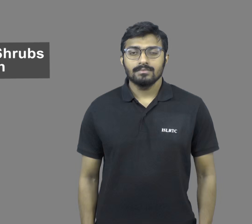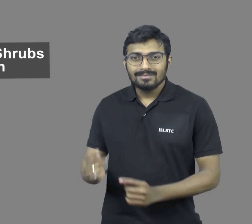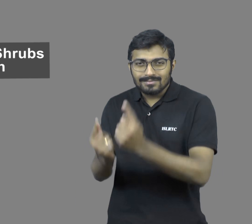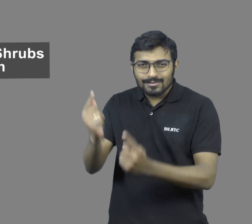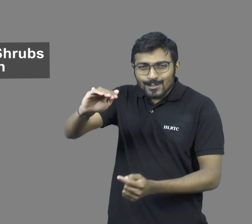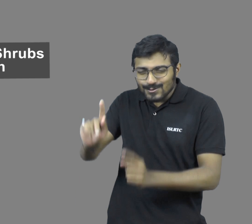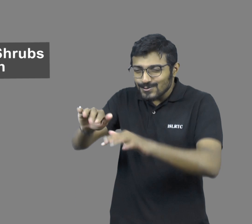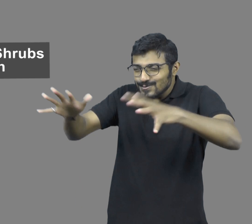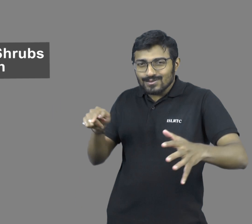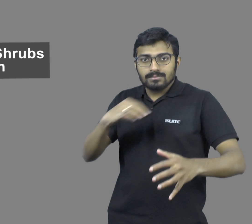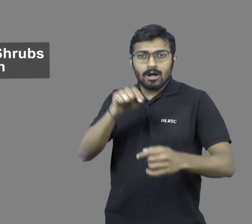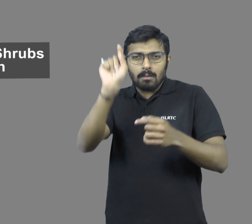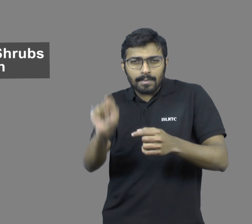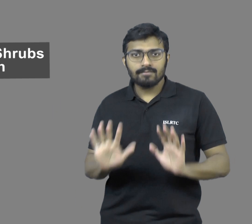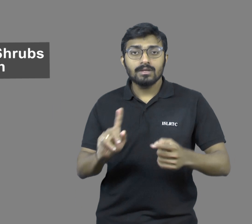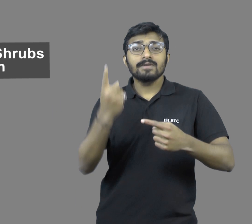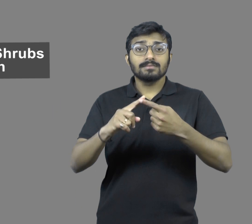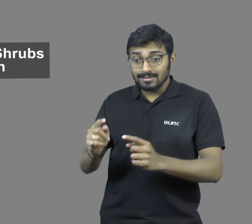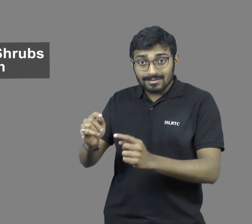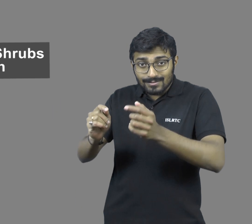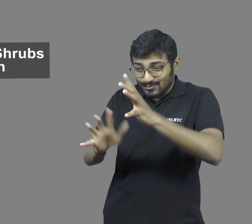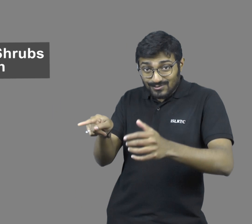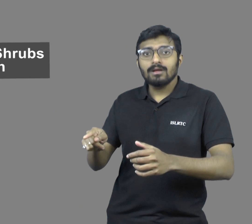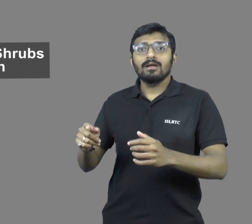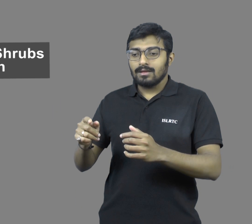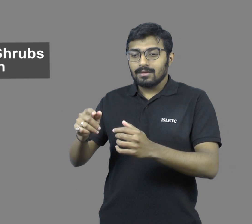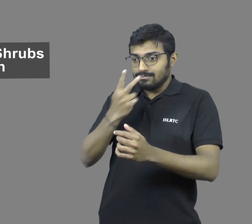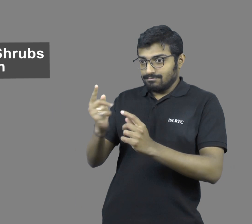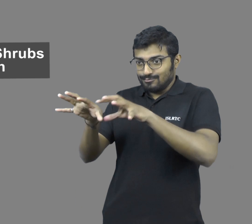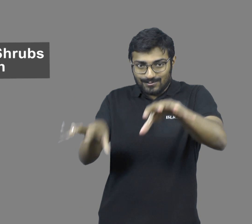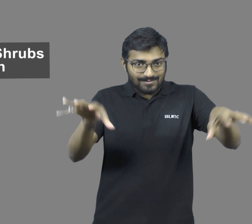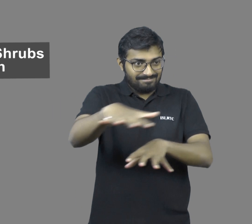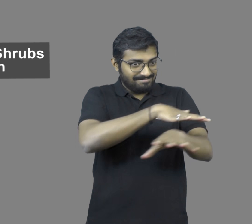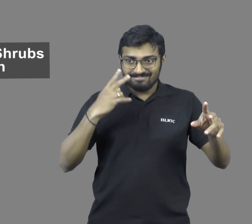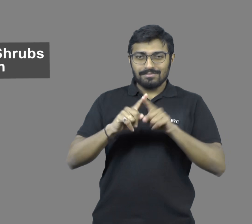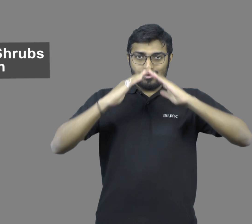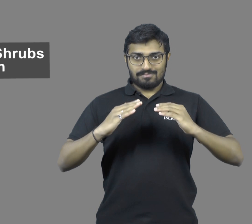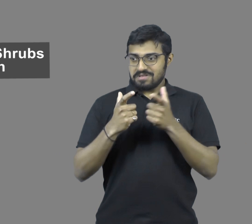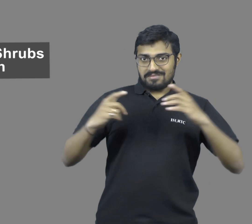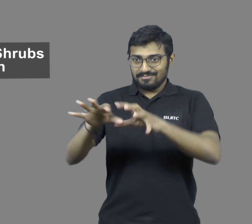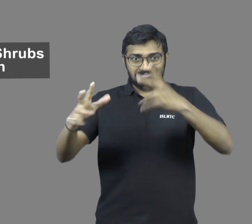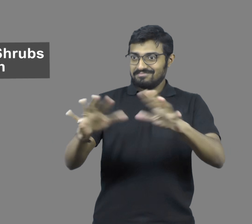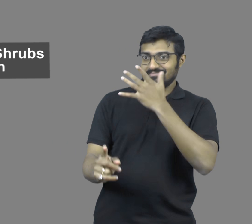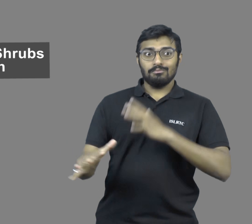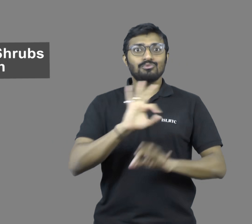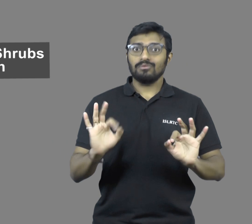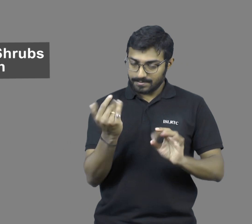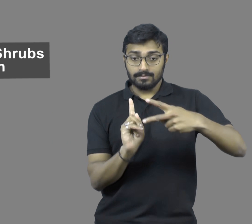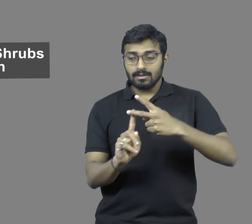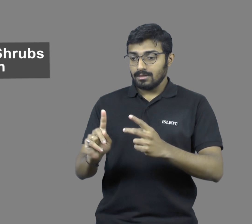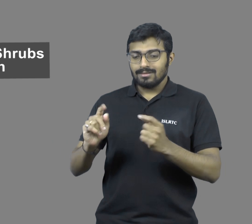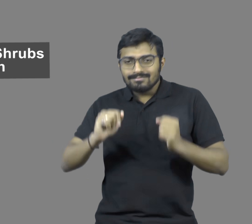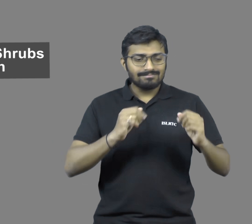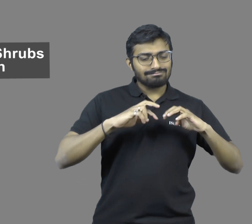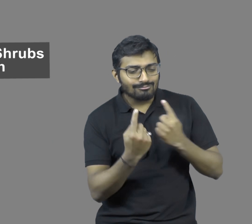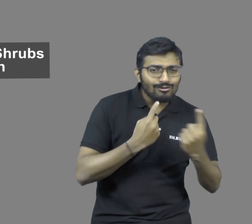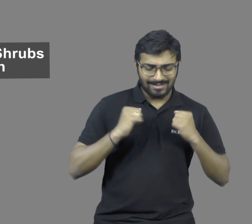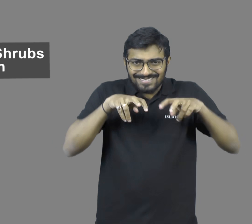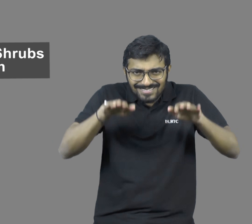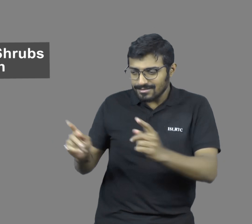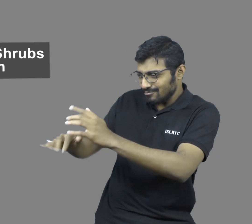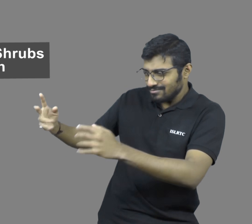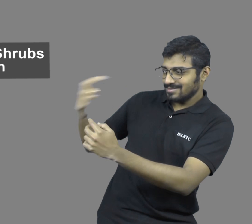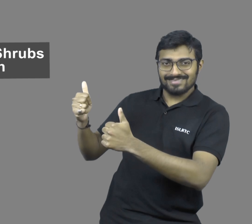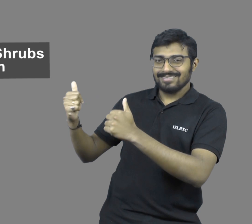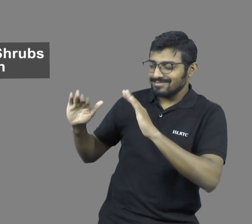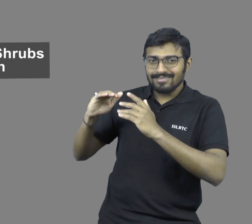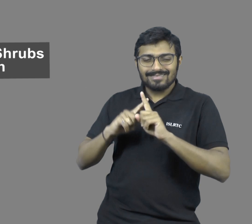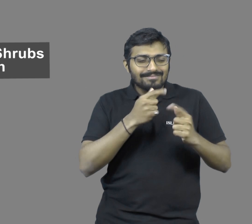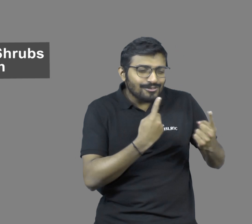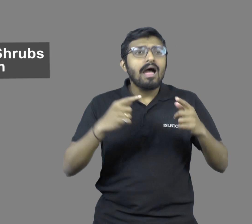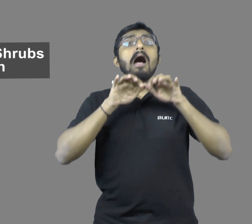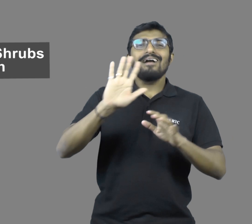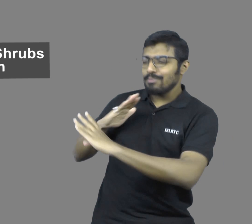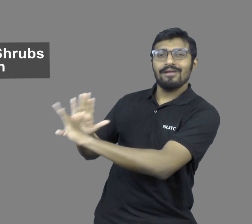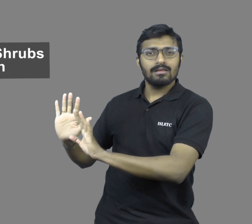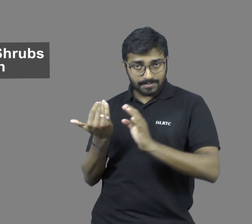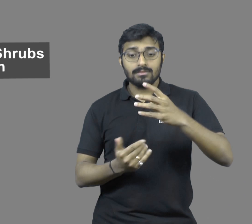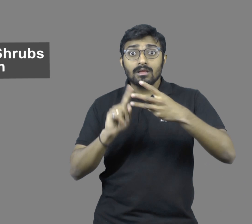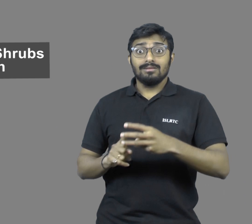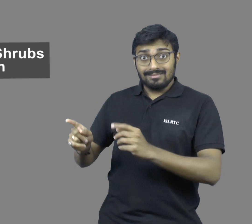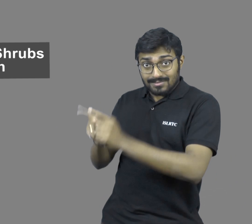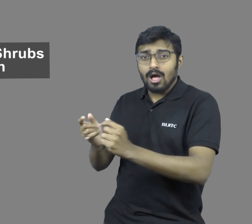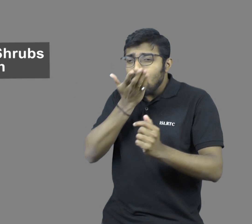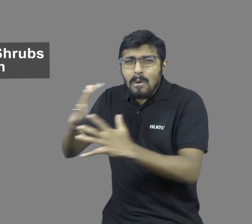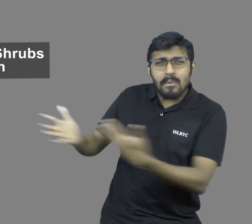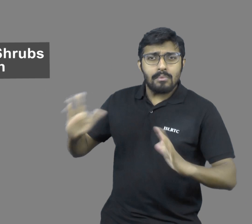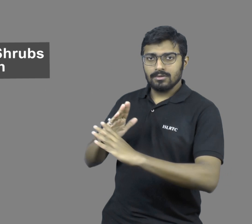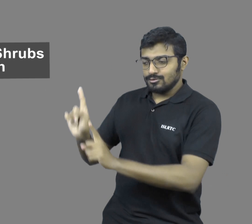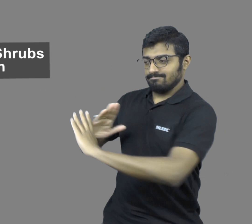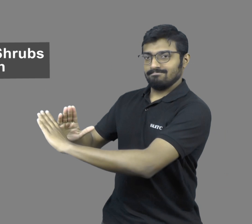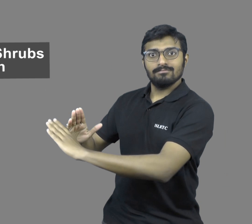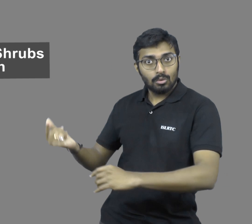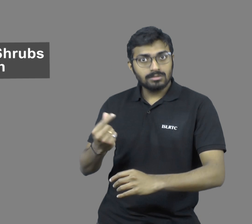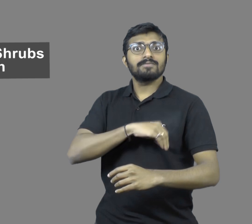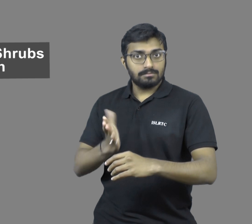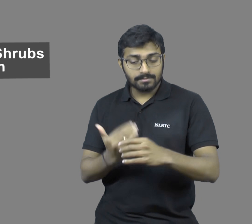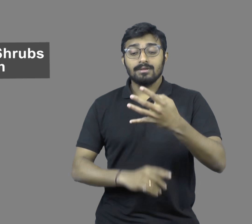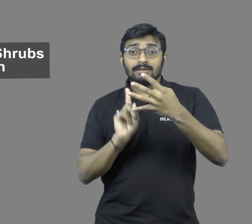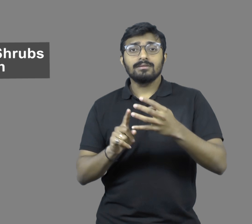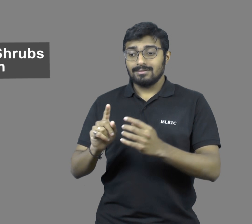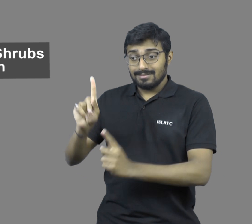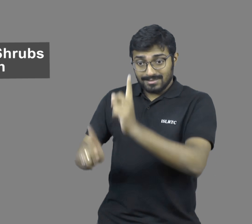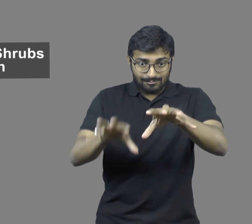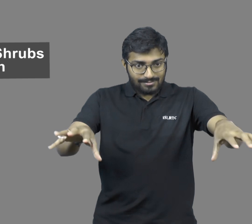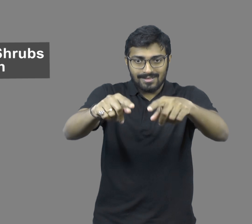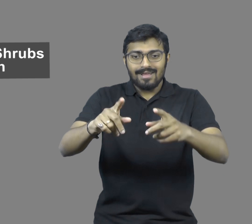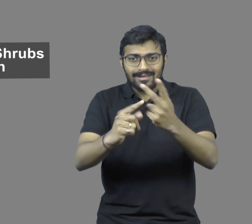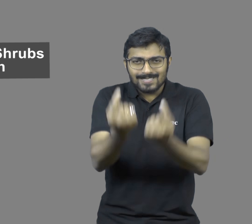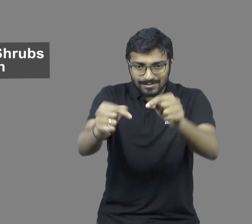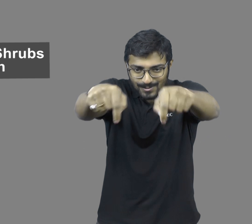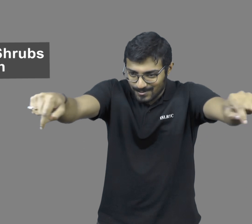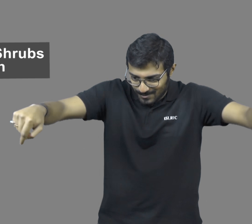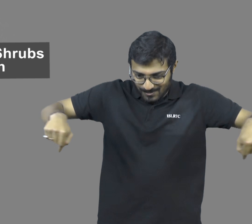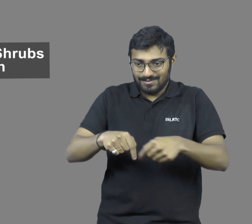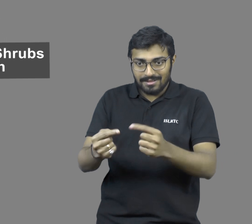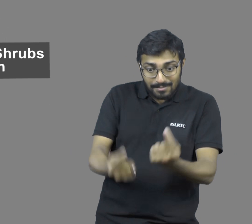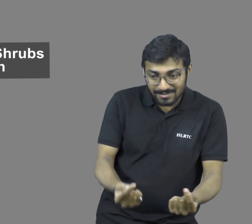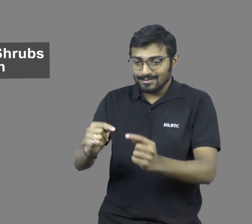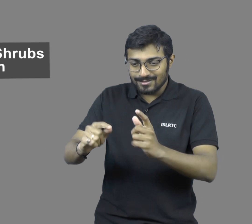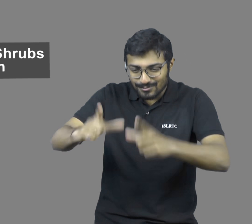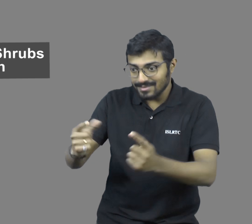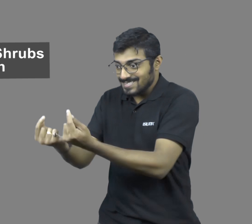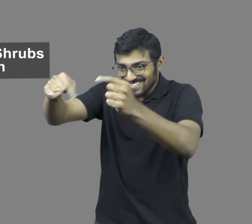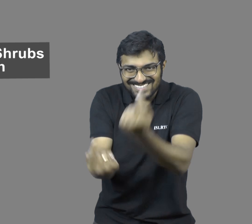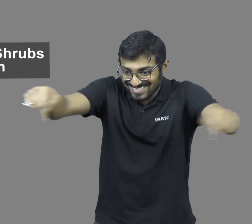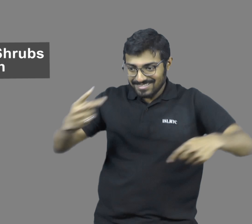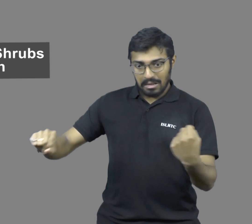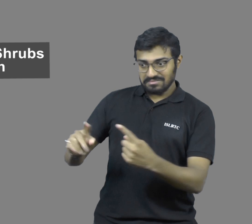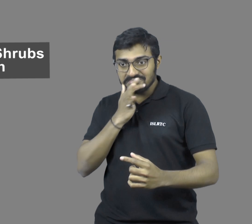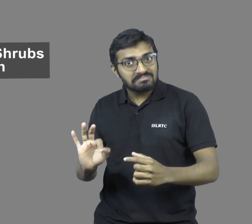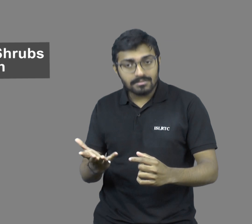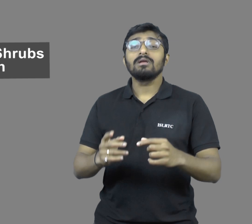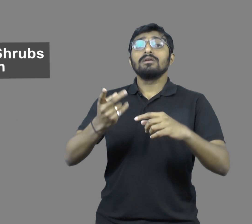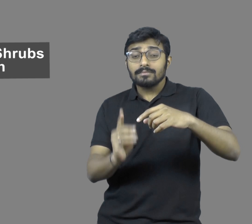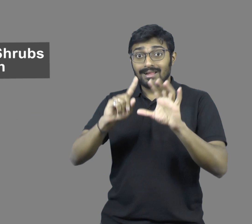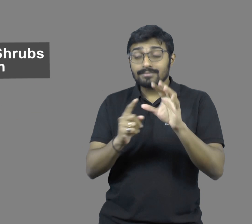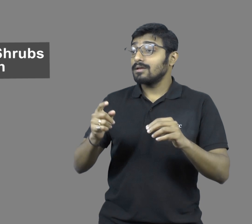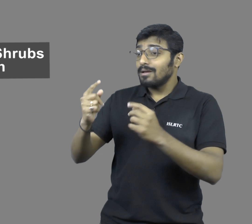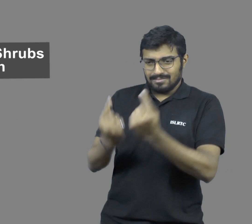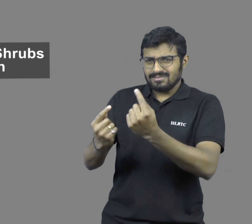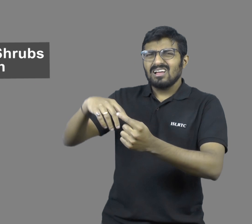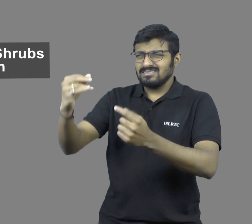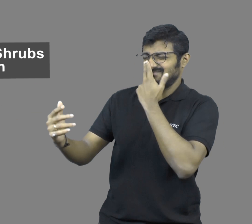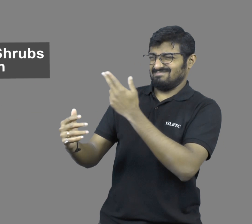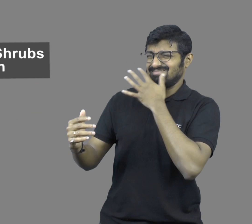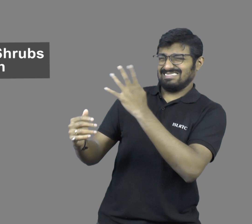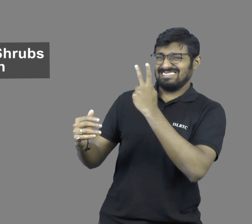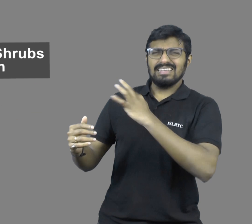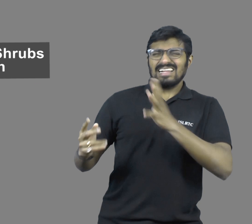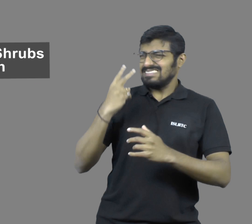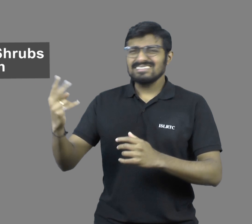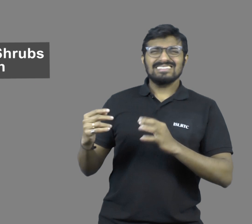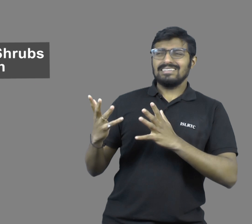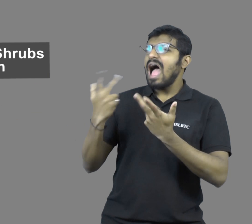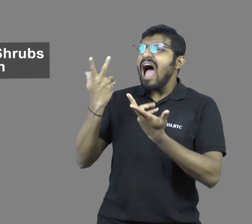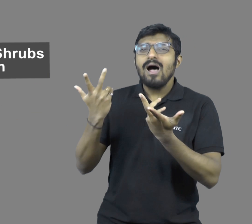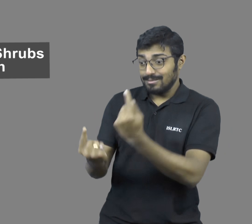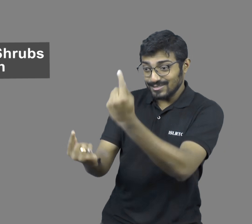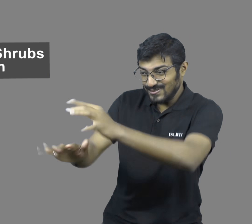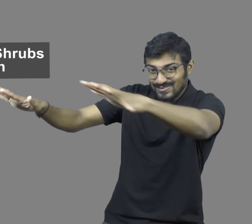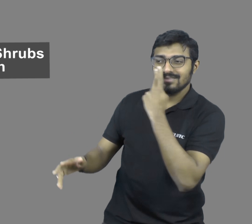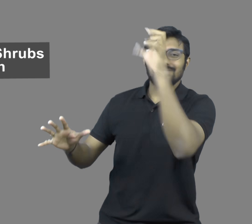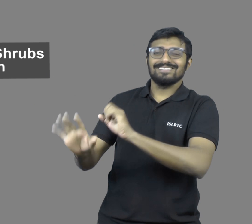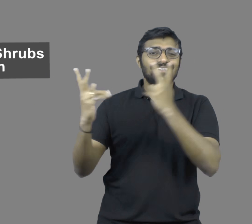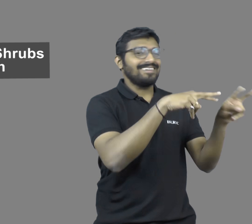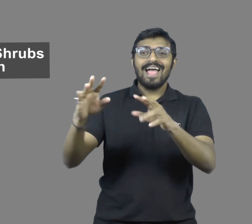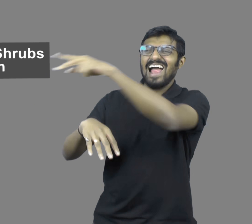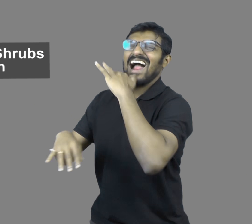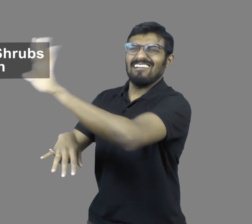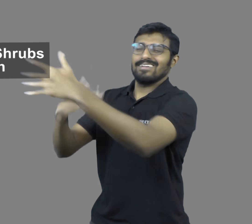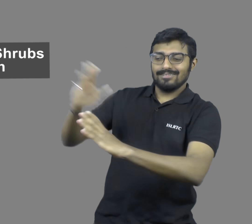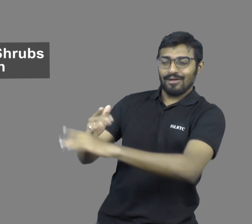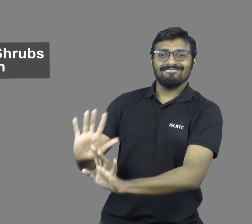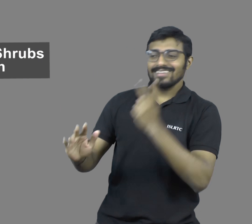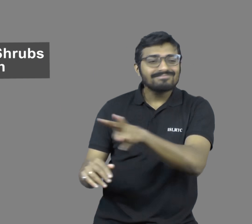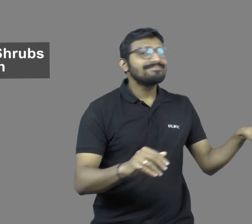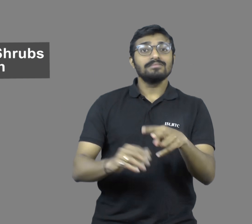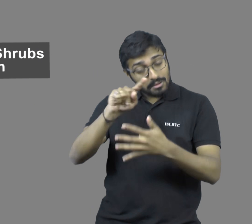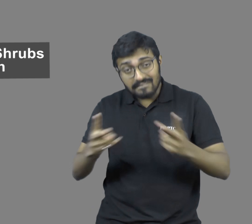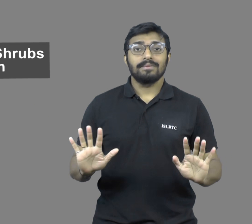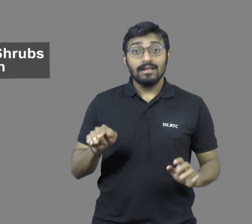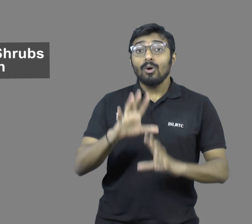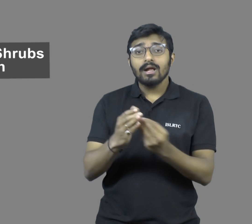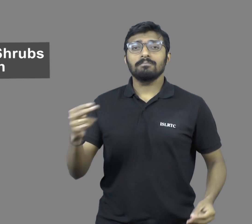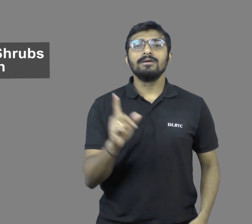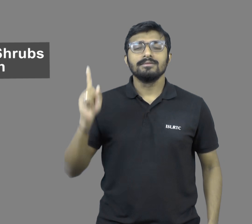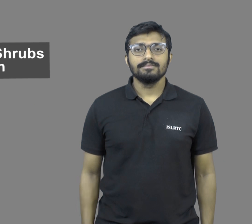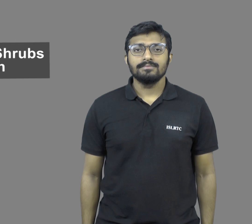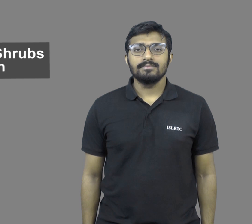Objectives of Shrubs Plantation